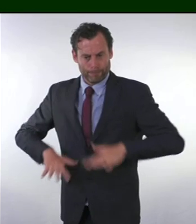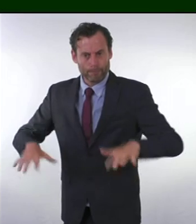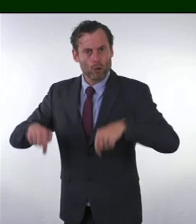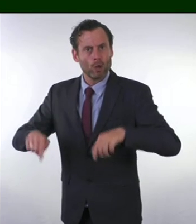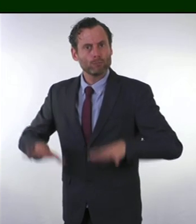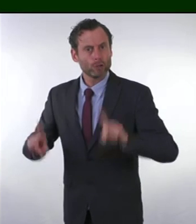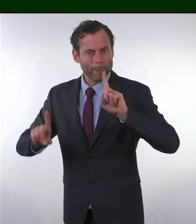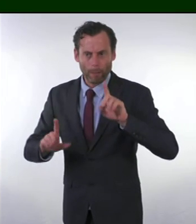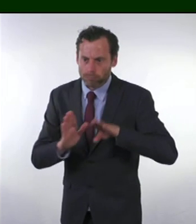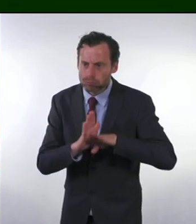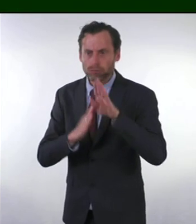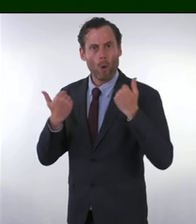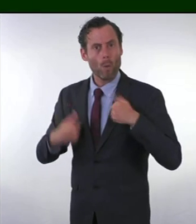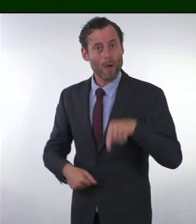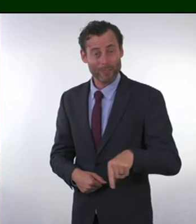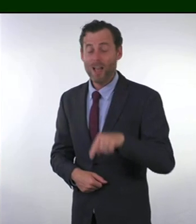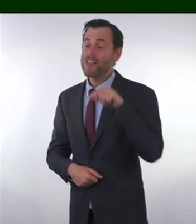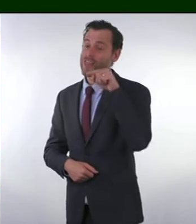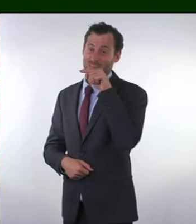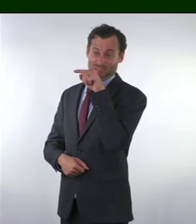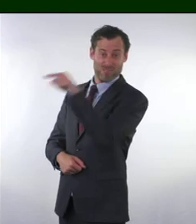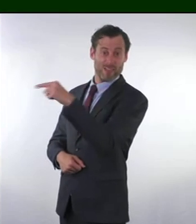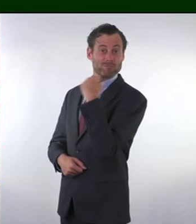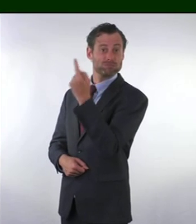Those are the politics and the economics of the madhouse.